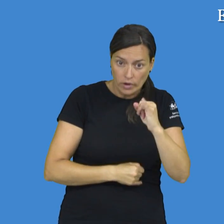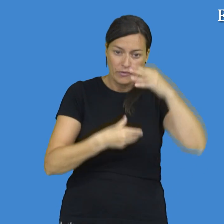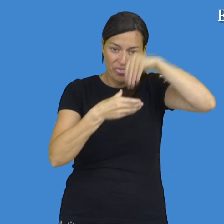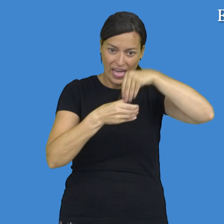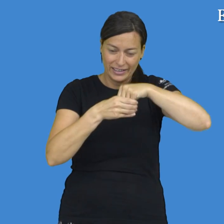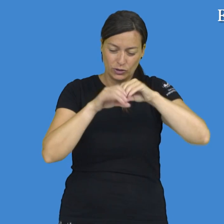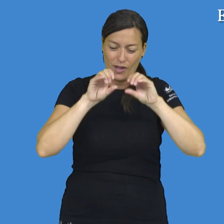dentro